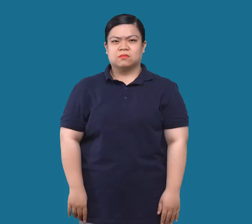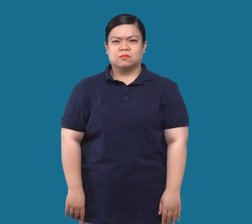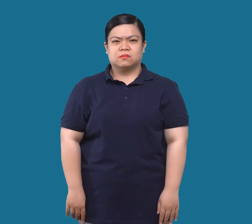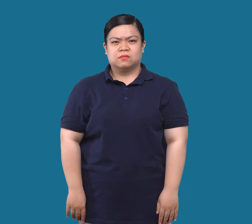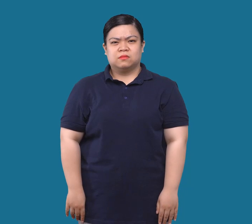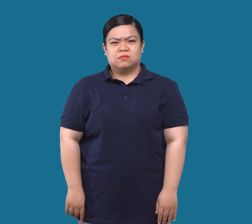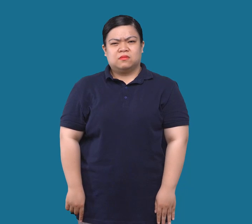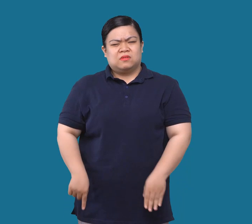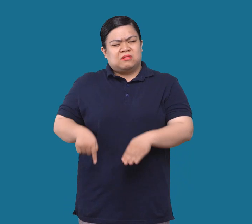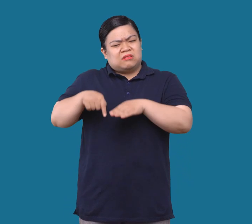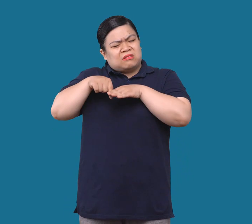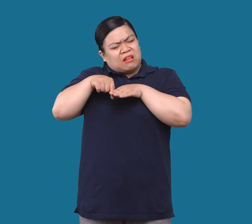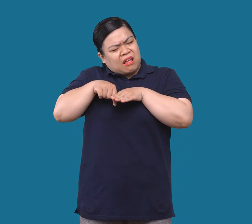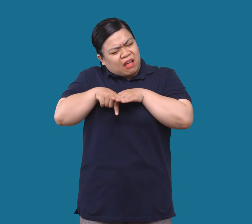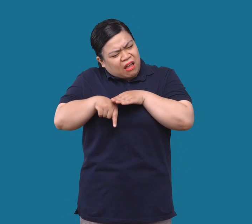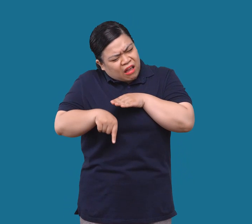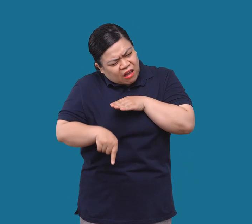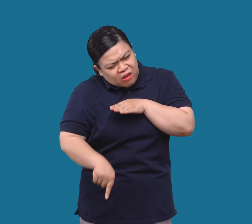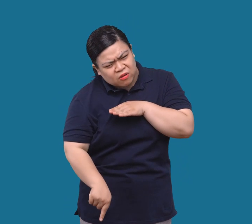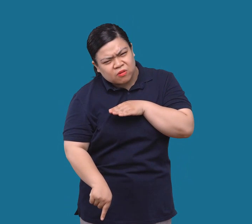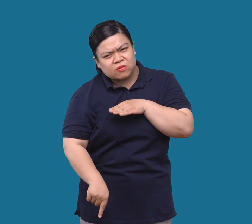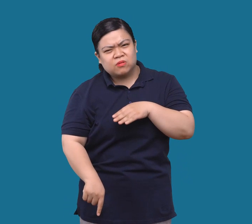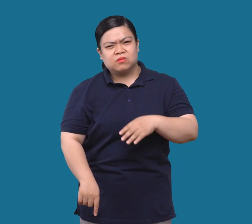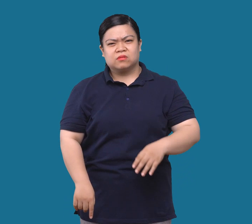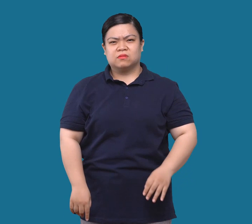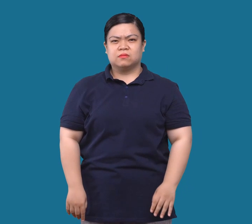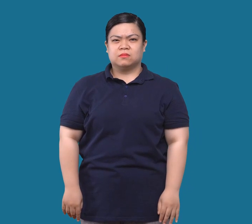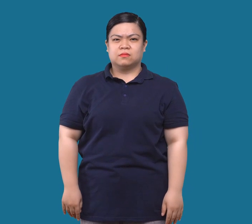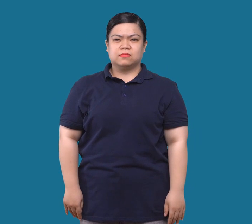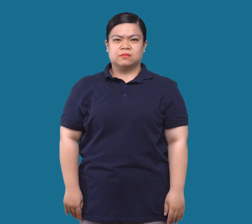sâu thẳm